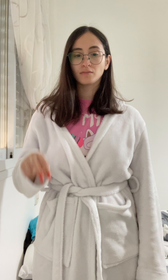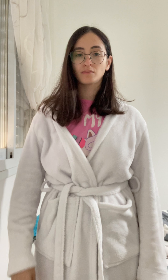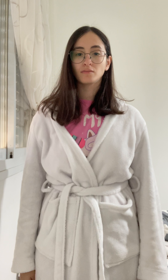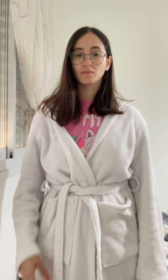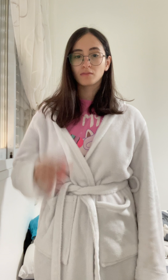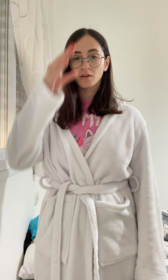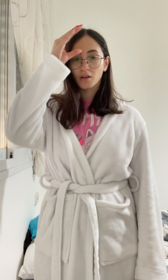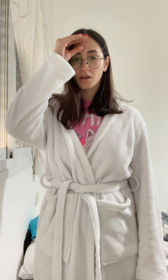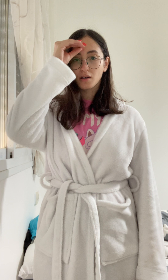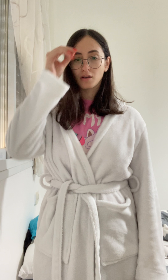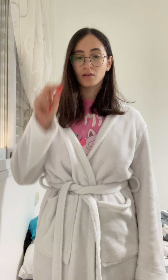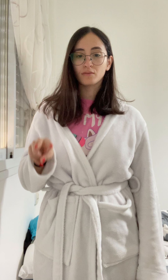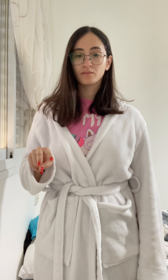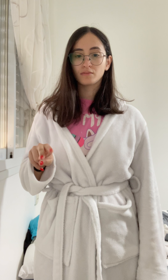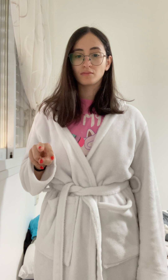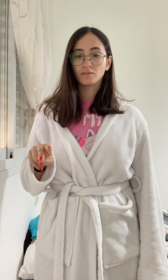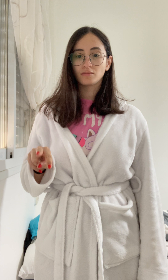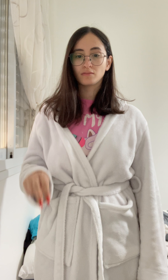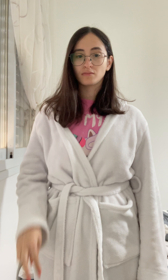אח